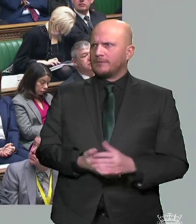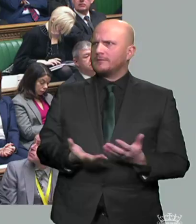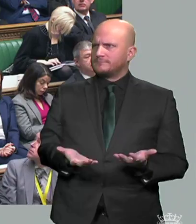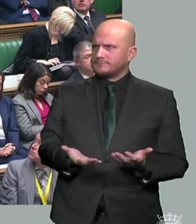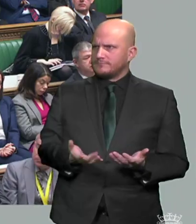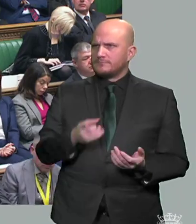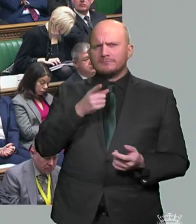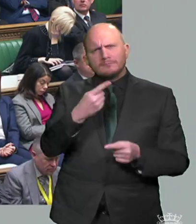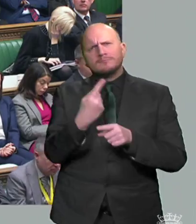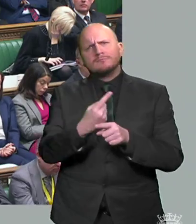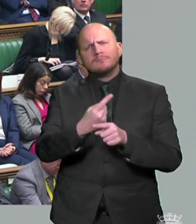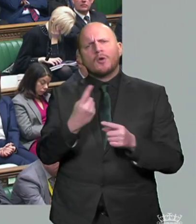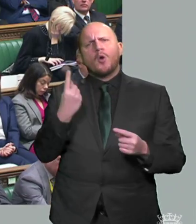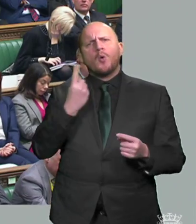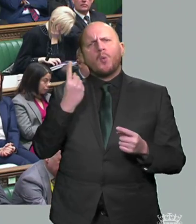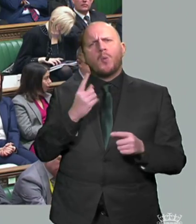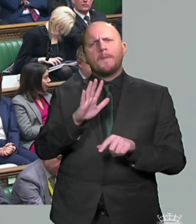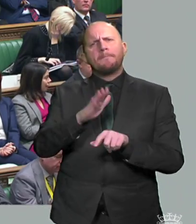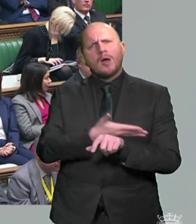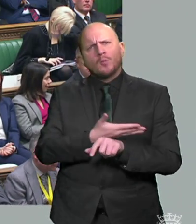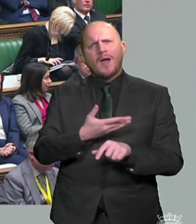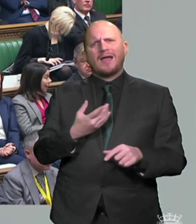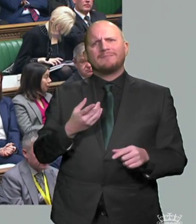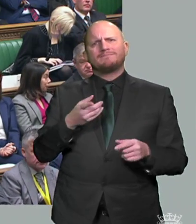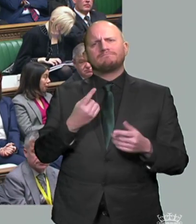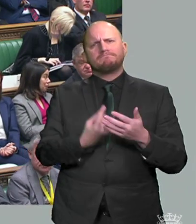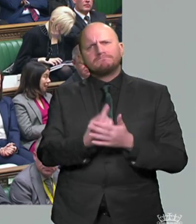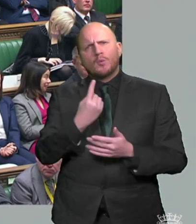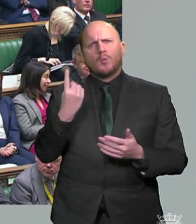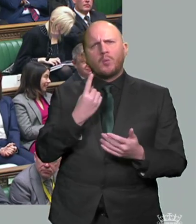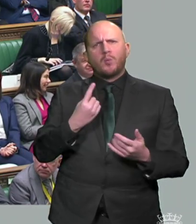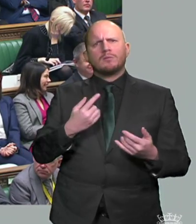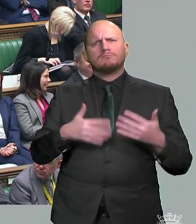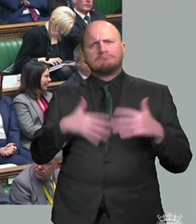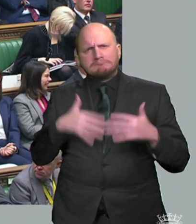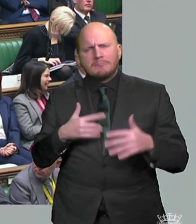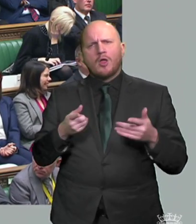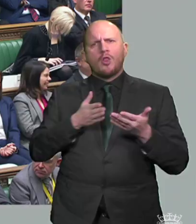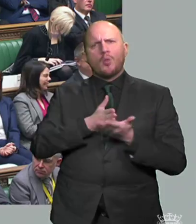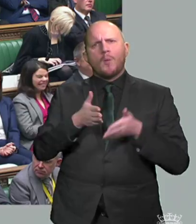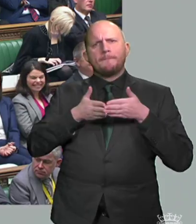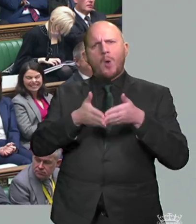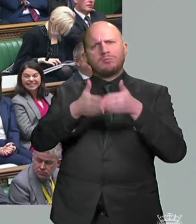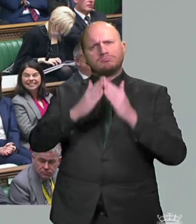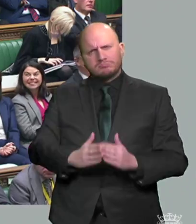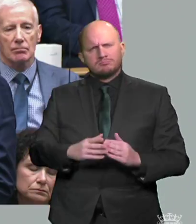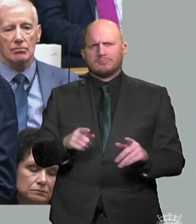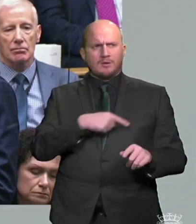the tragedy in the channel. Our thoughts and prayers are with the victims’ families.